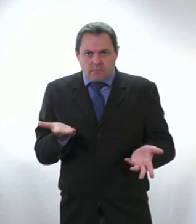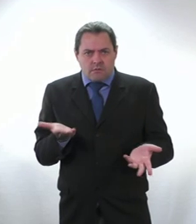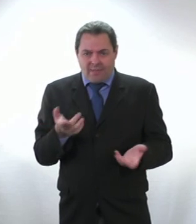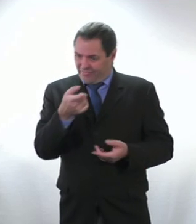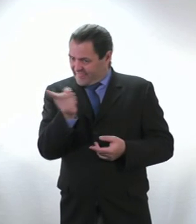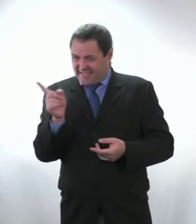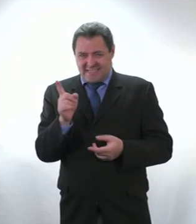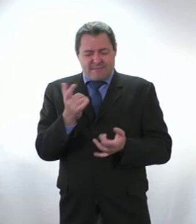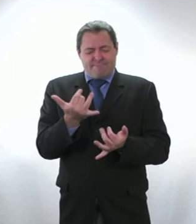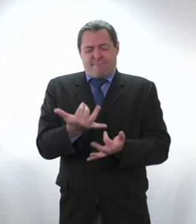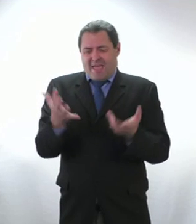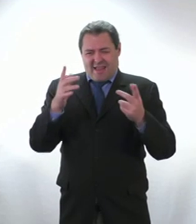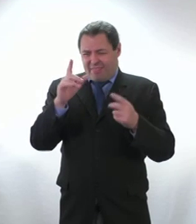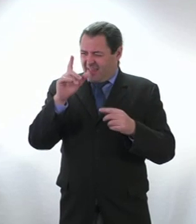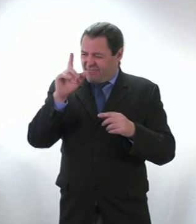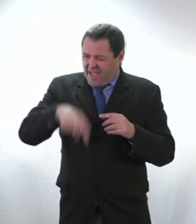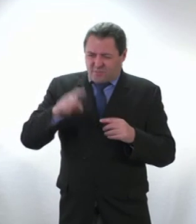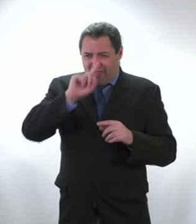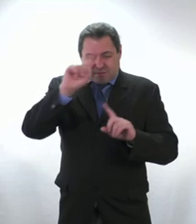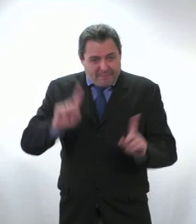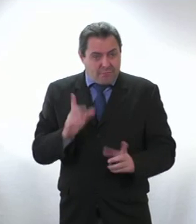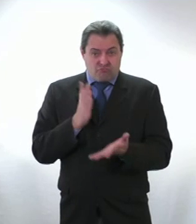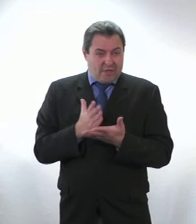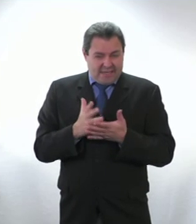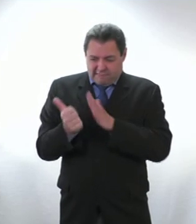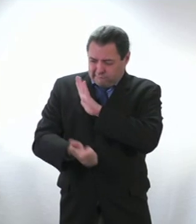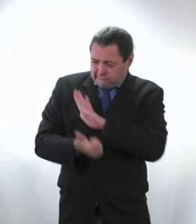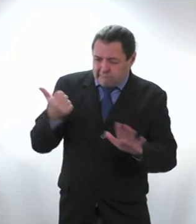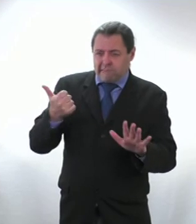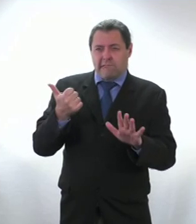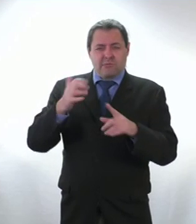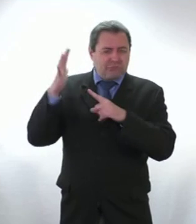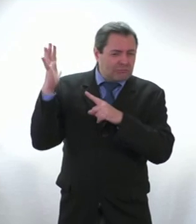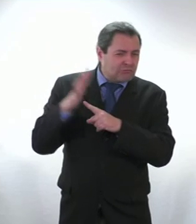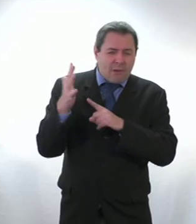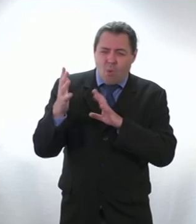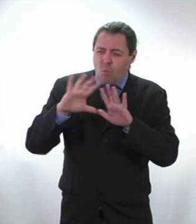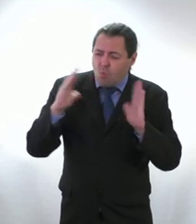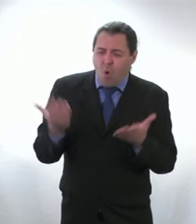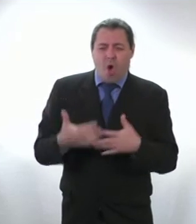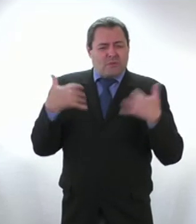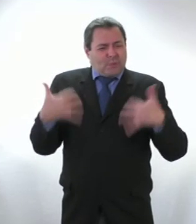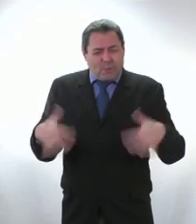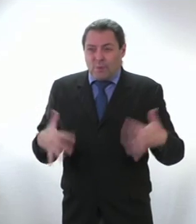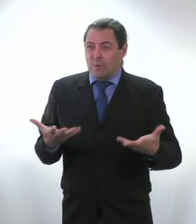these thousands of people who are truly talented and world leading within this country?